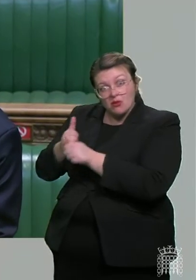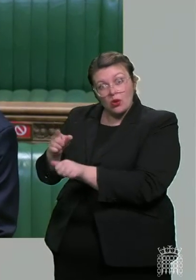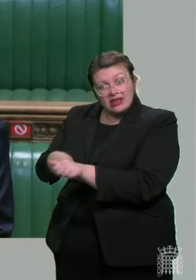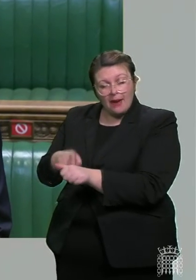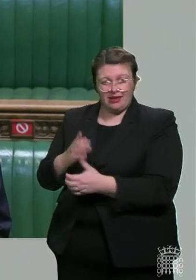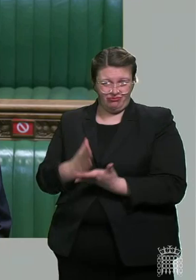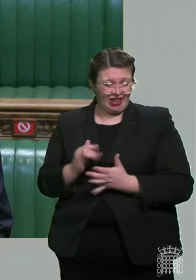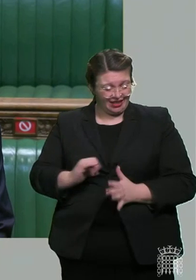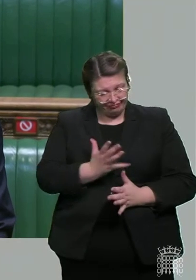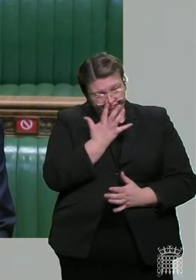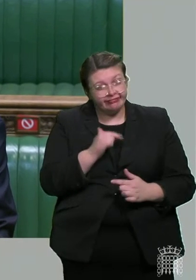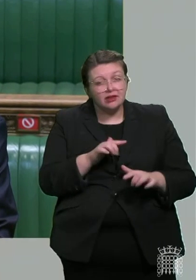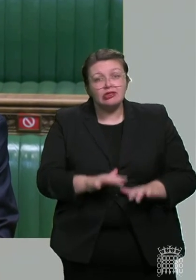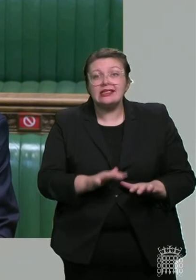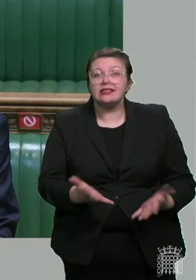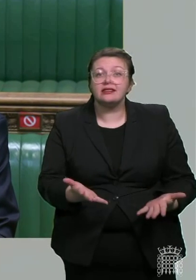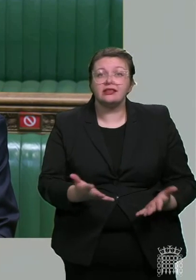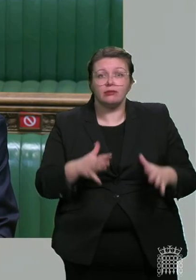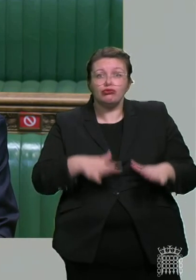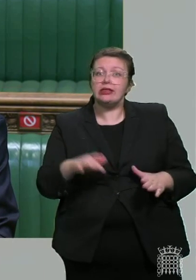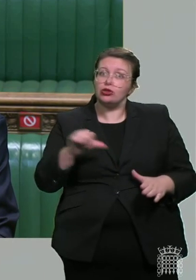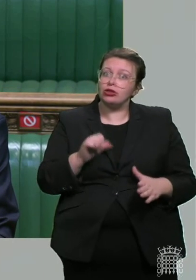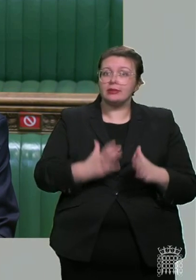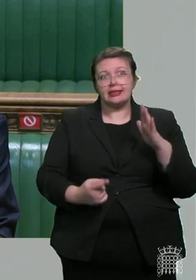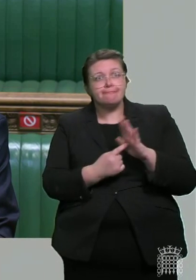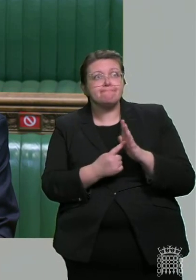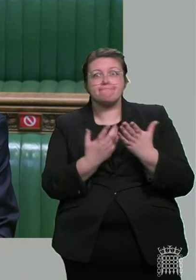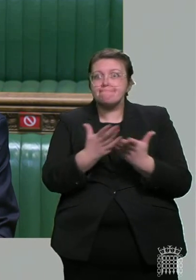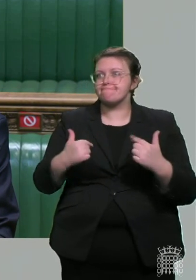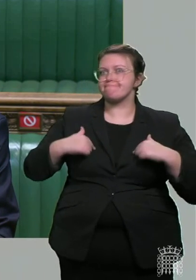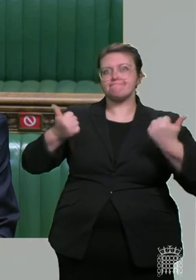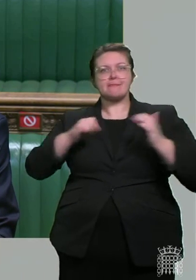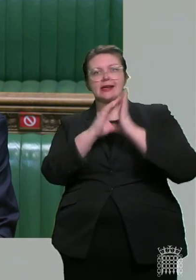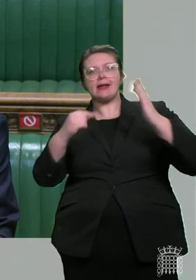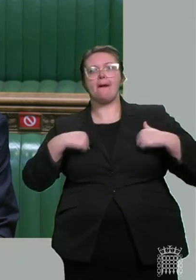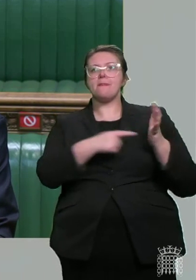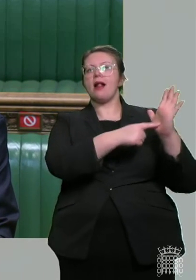It undermines the very idea of the UK as a nation to be respected on a global stage.”